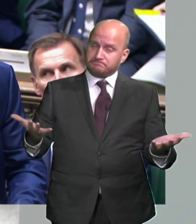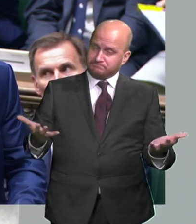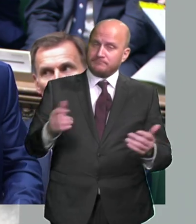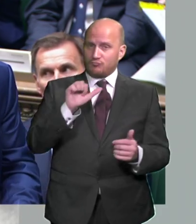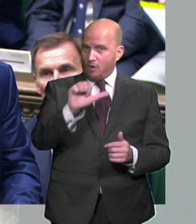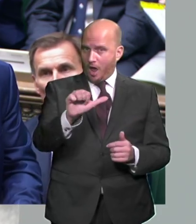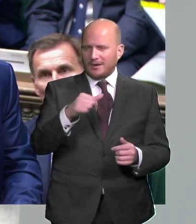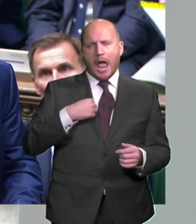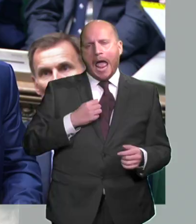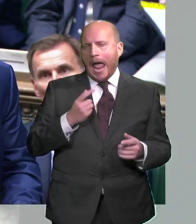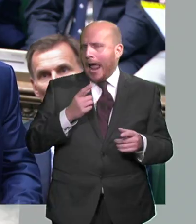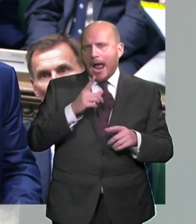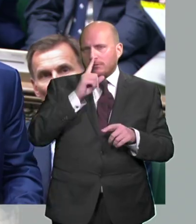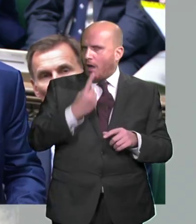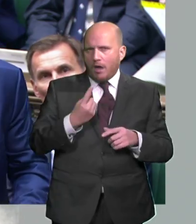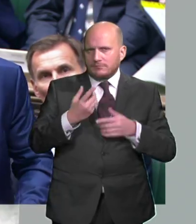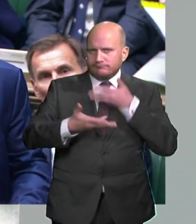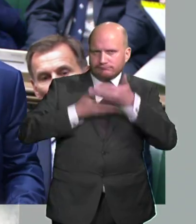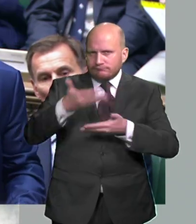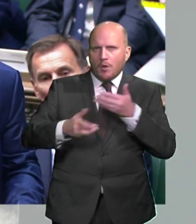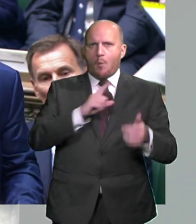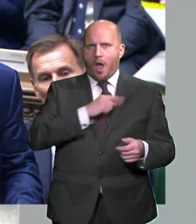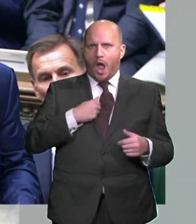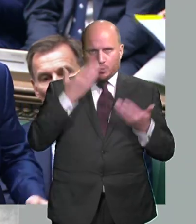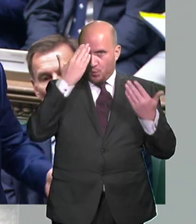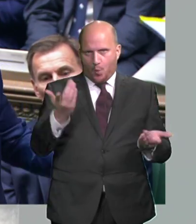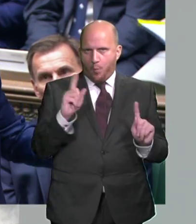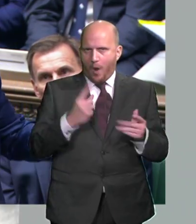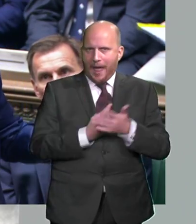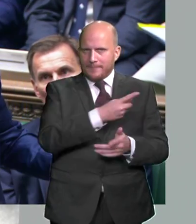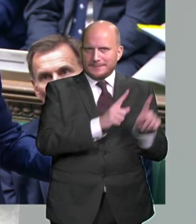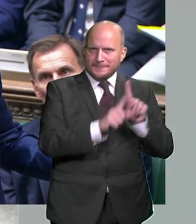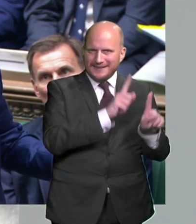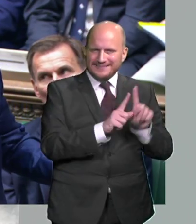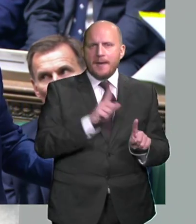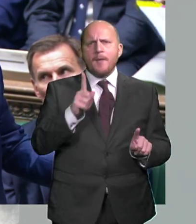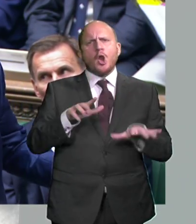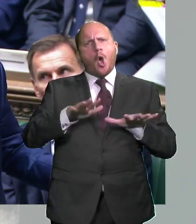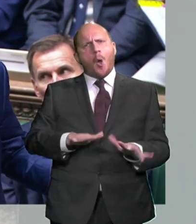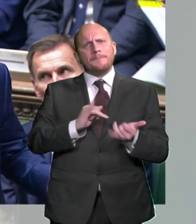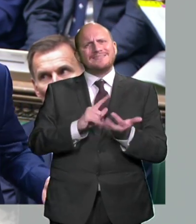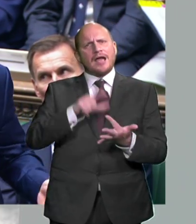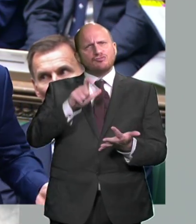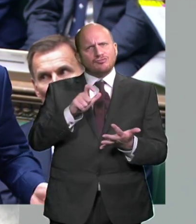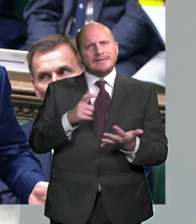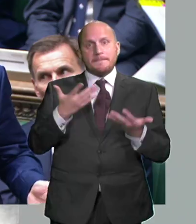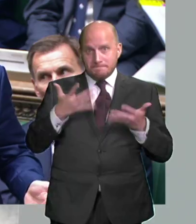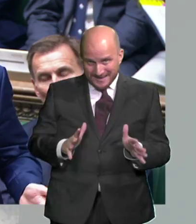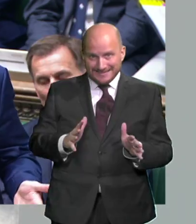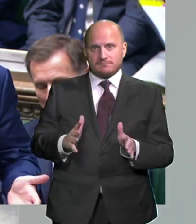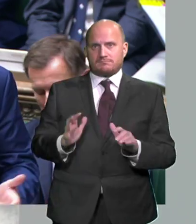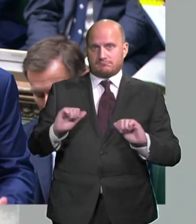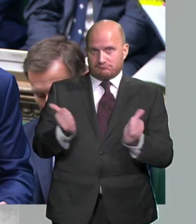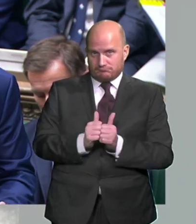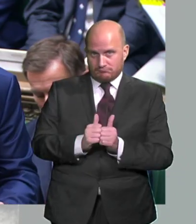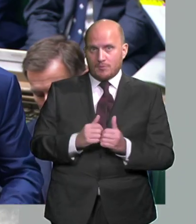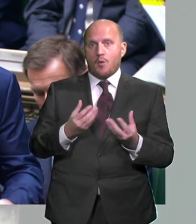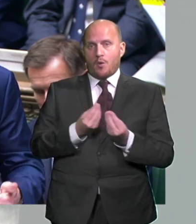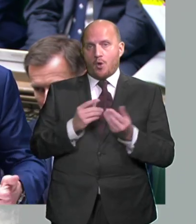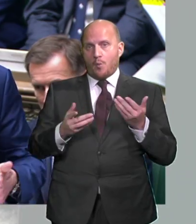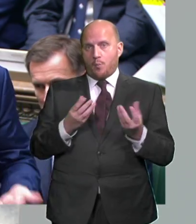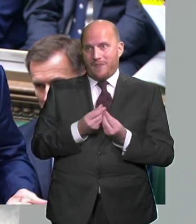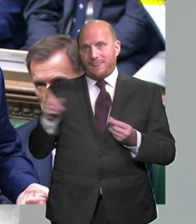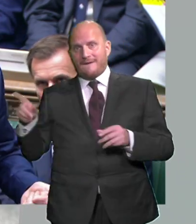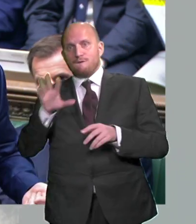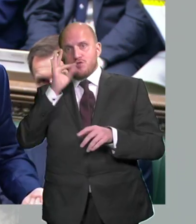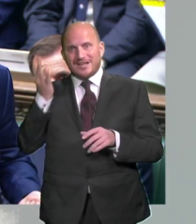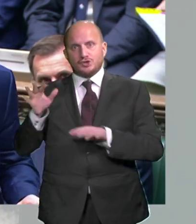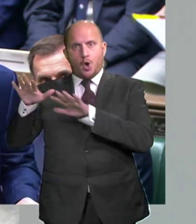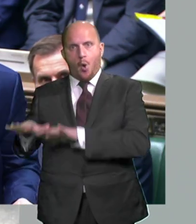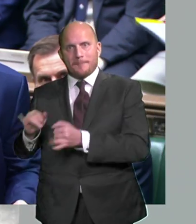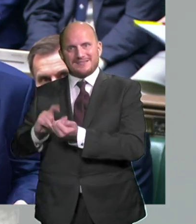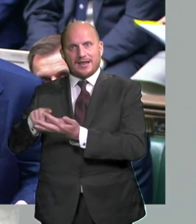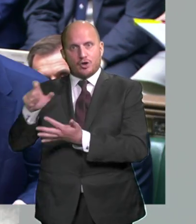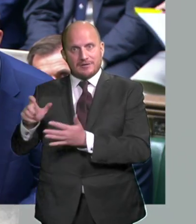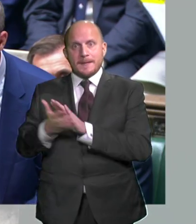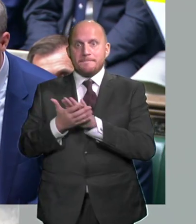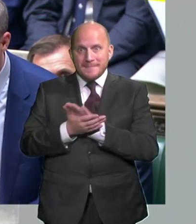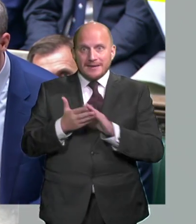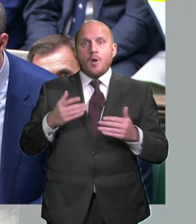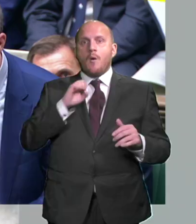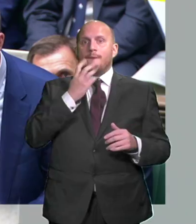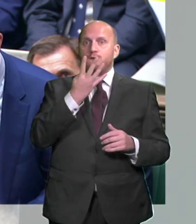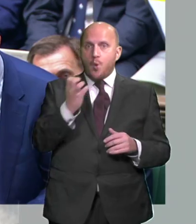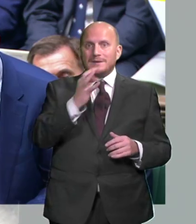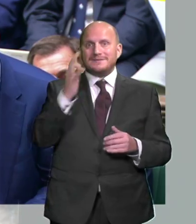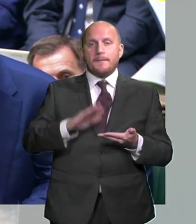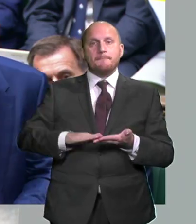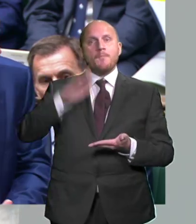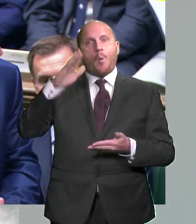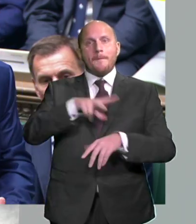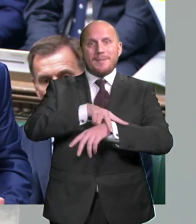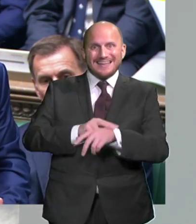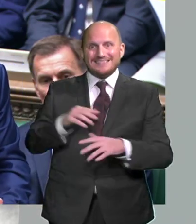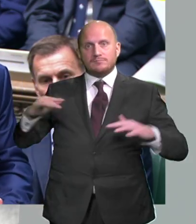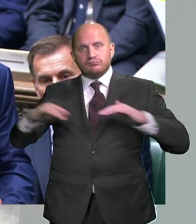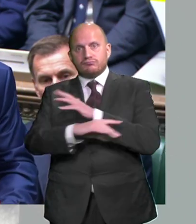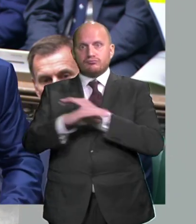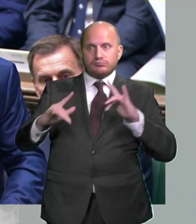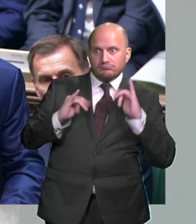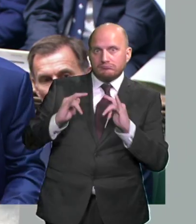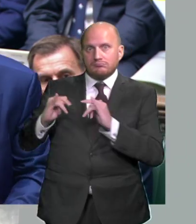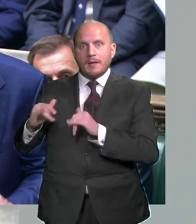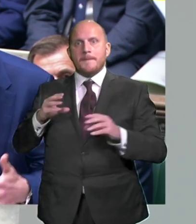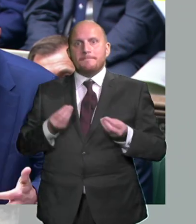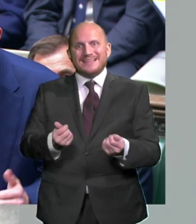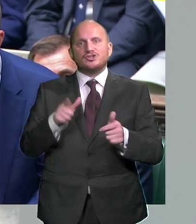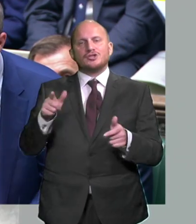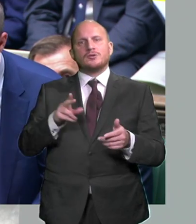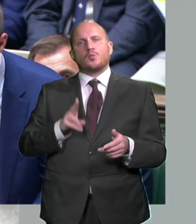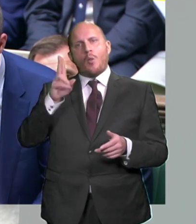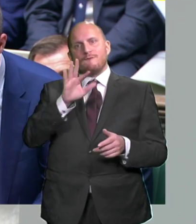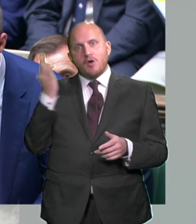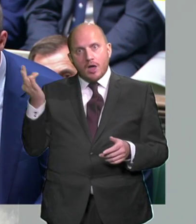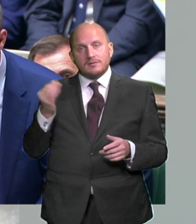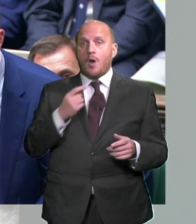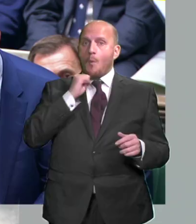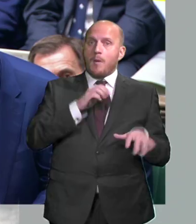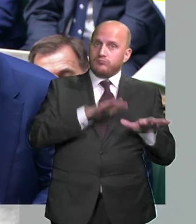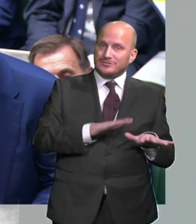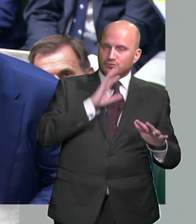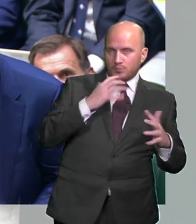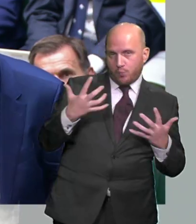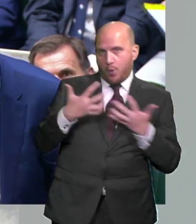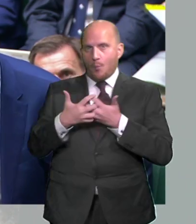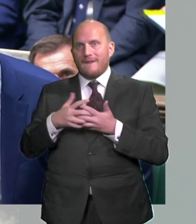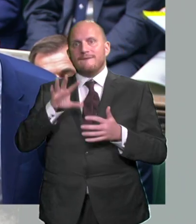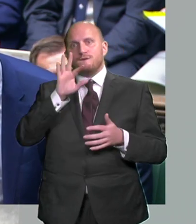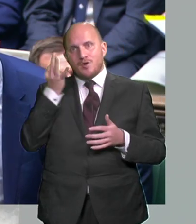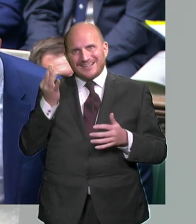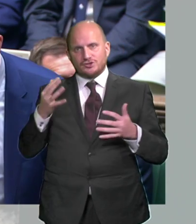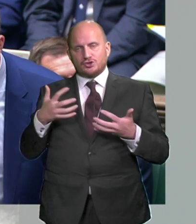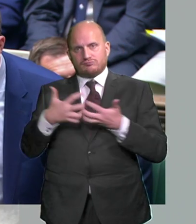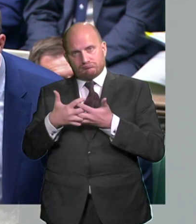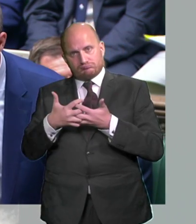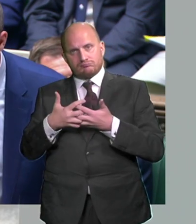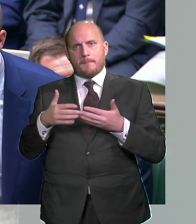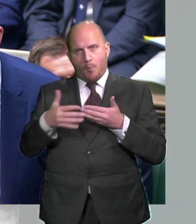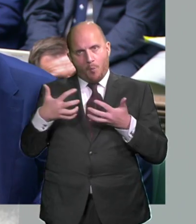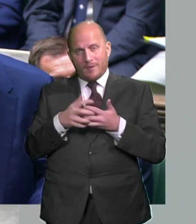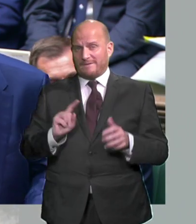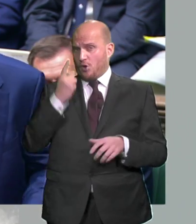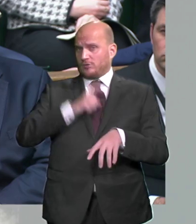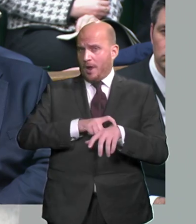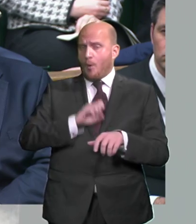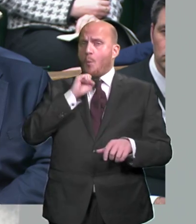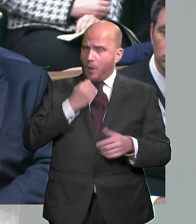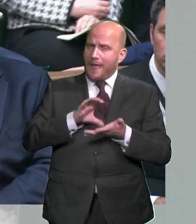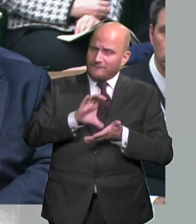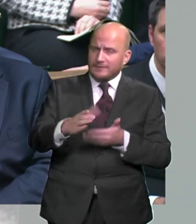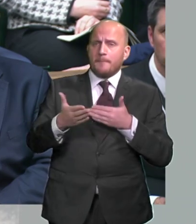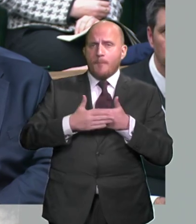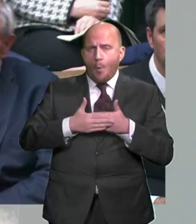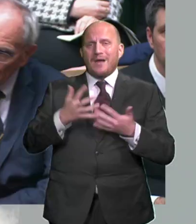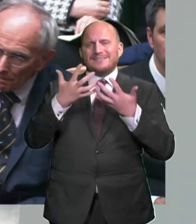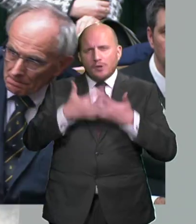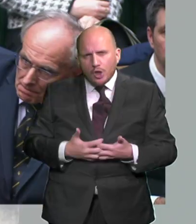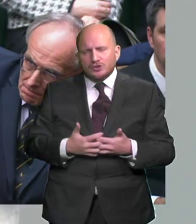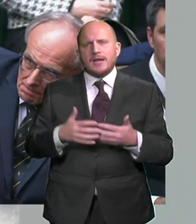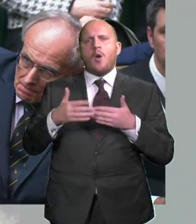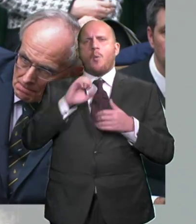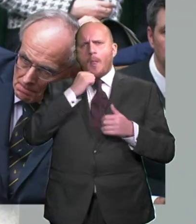I cannot tell him the precise read-out from the meeting—I have not seen it yet—but I can tell him that the Home Secretary’s deal and agreement with her French opposite number means a 40% increase in officers patrolling beaches in northern France; UK officers embedded with their French counterparts for the first time; investment in port security infrastructure; more technology; and more wider European co-operation.